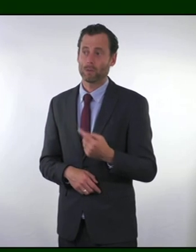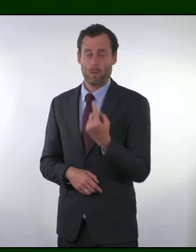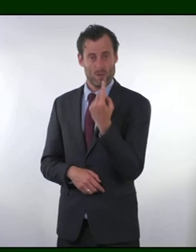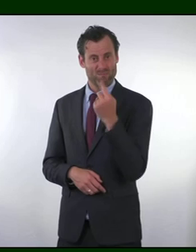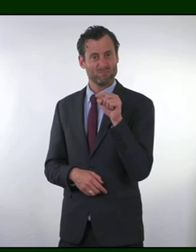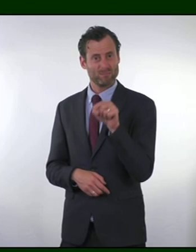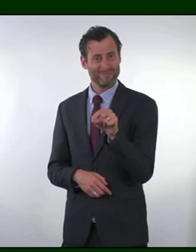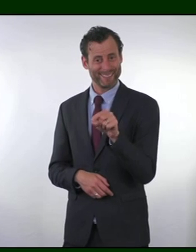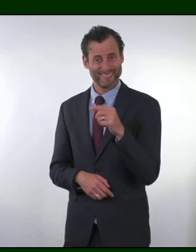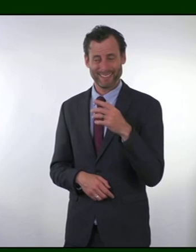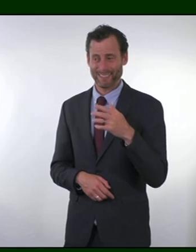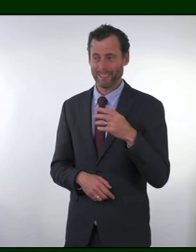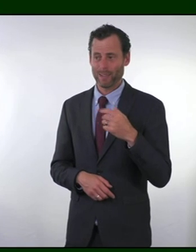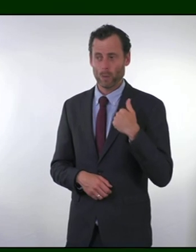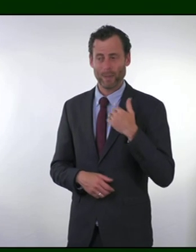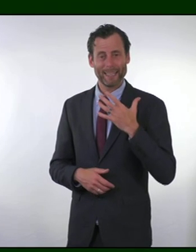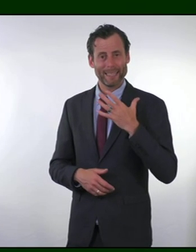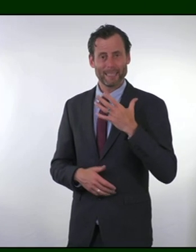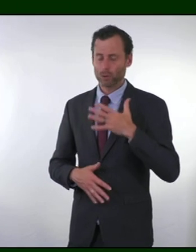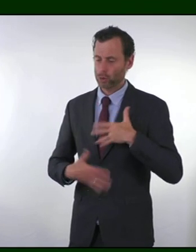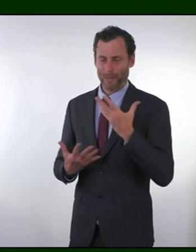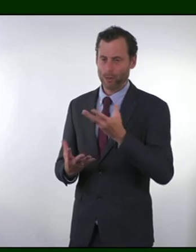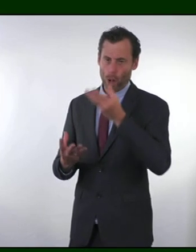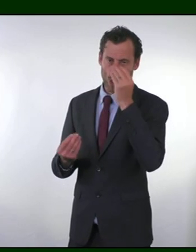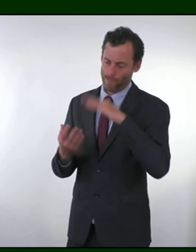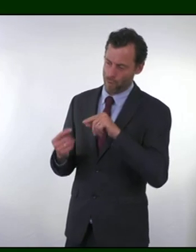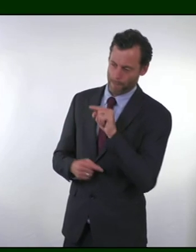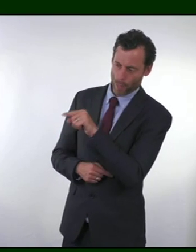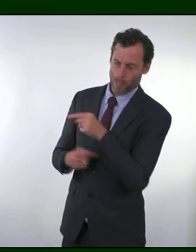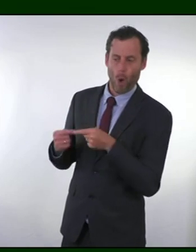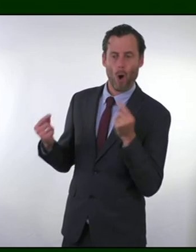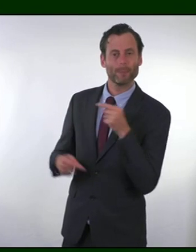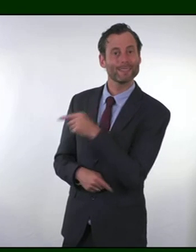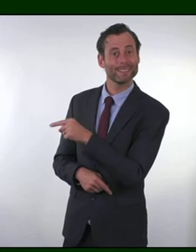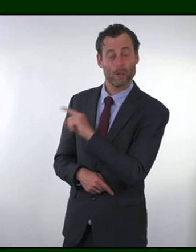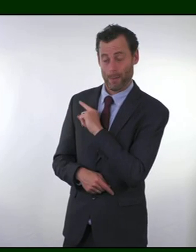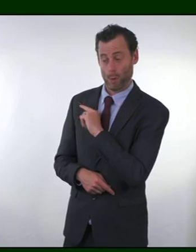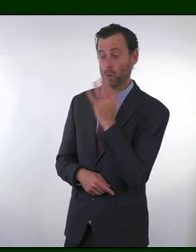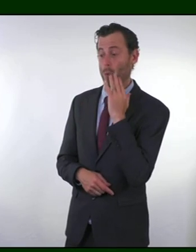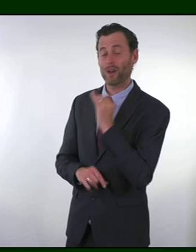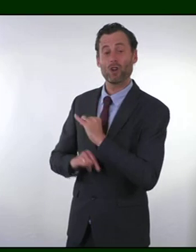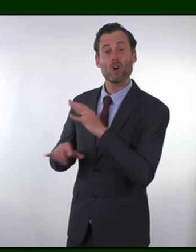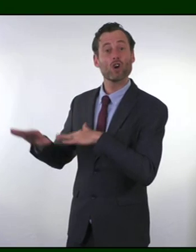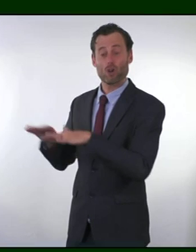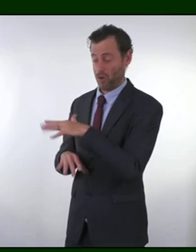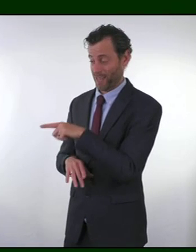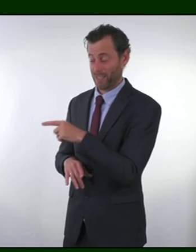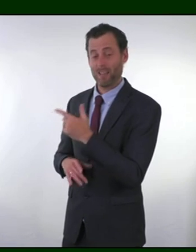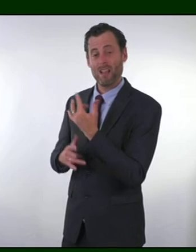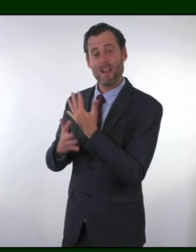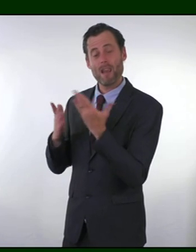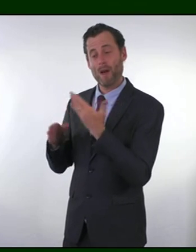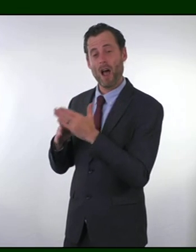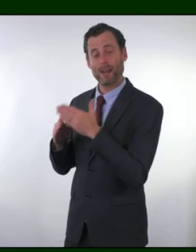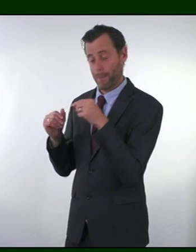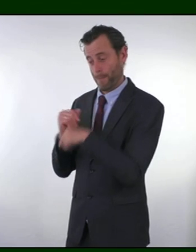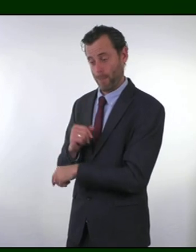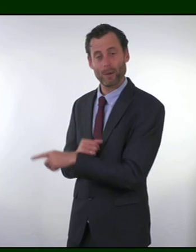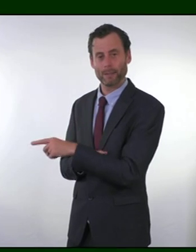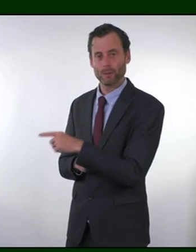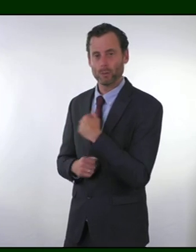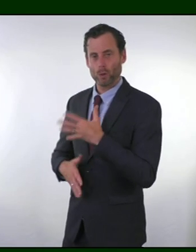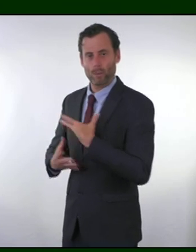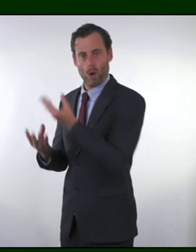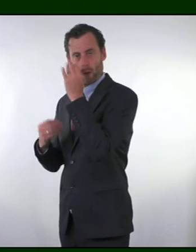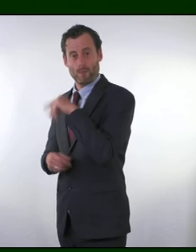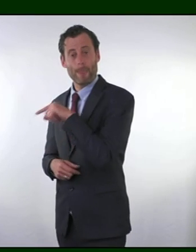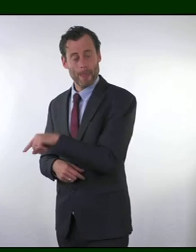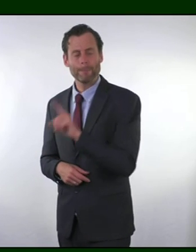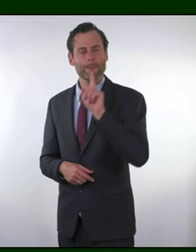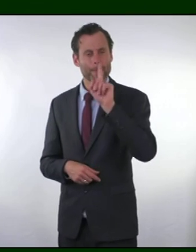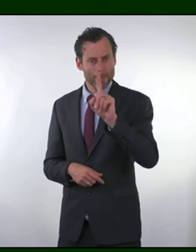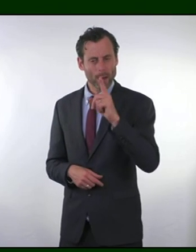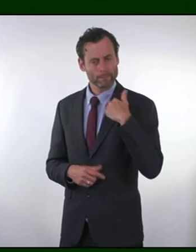I can assure the Chancellor that we do not need to learn too many lessons from the Opposition, given our record on employment in the period up to the crisis, but I am concerned about one group on the jobs front: those in the aerospace and aviation sectors.